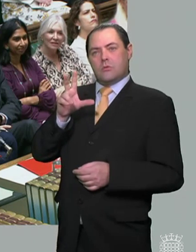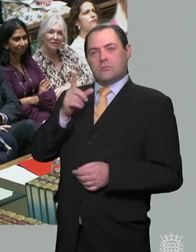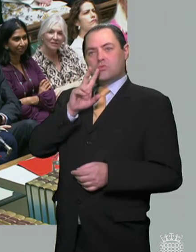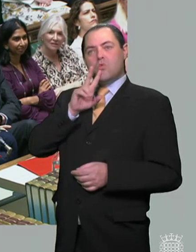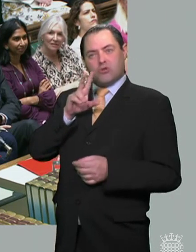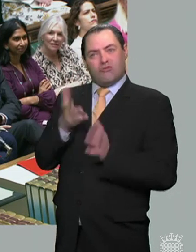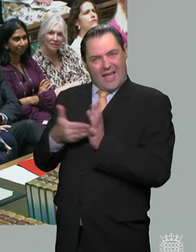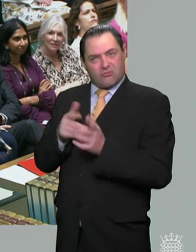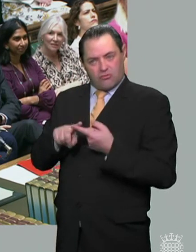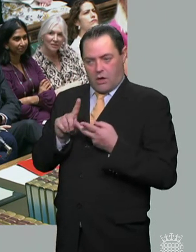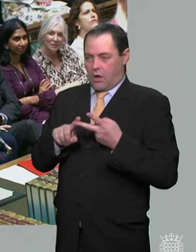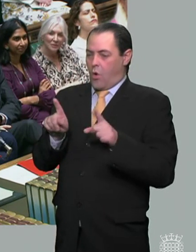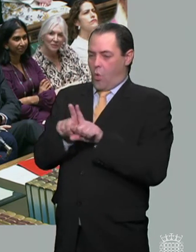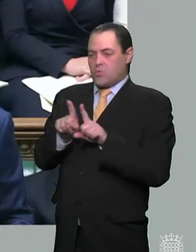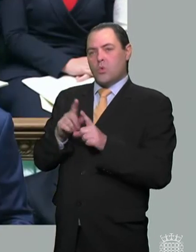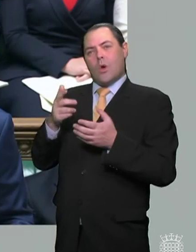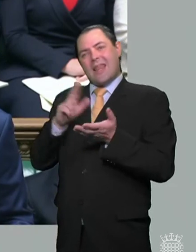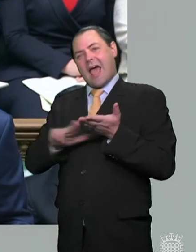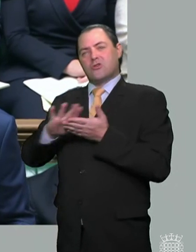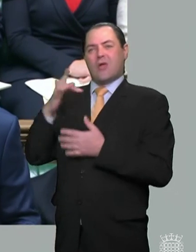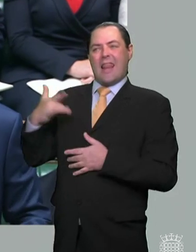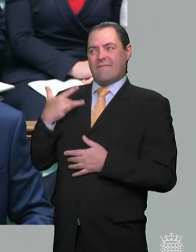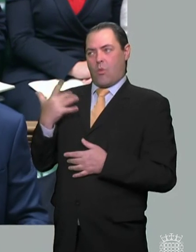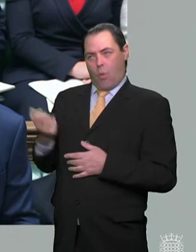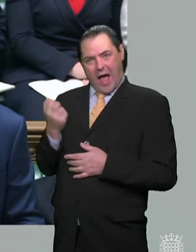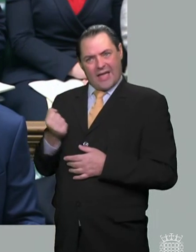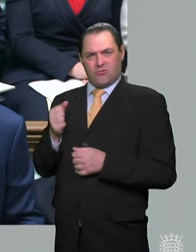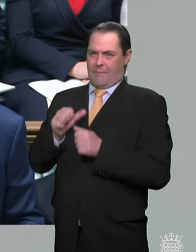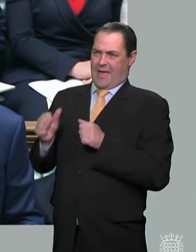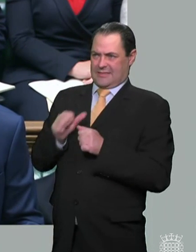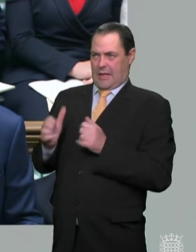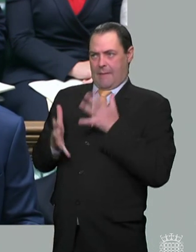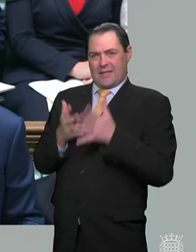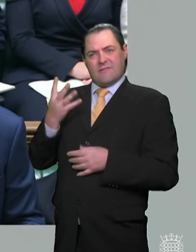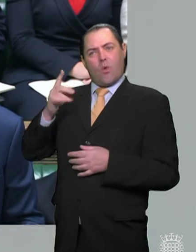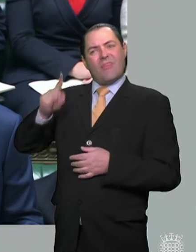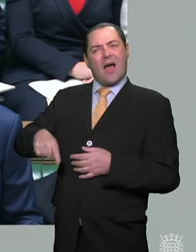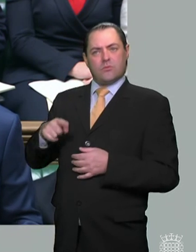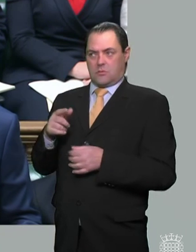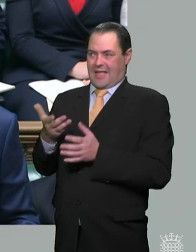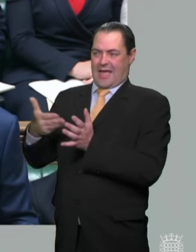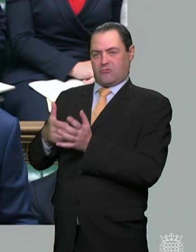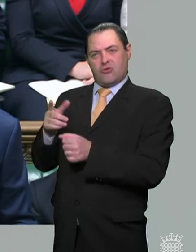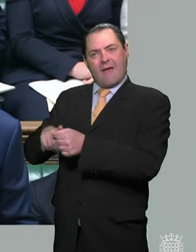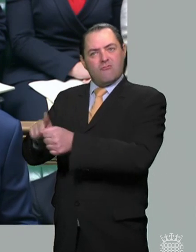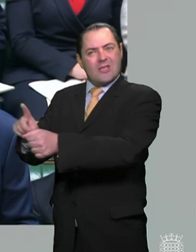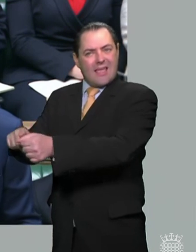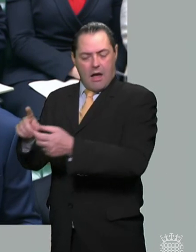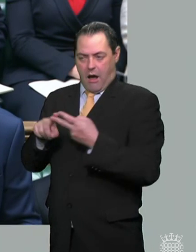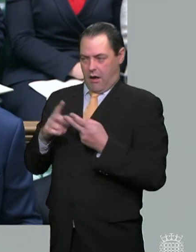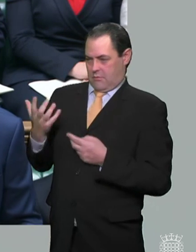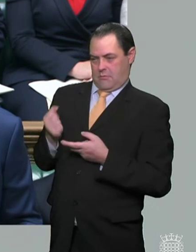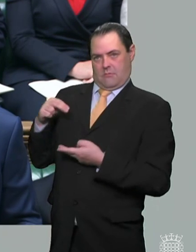We have introduced and extended the national living wage, so that full-time workers are £4,000 better off each year.